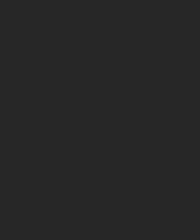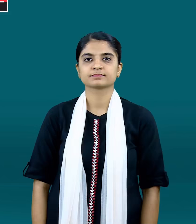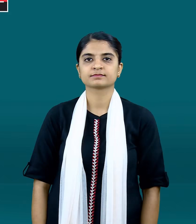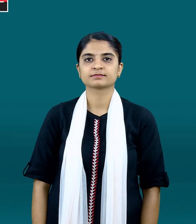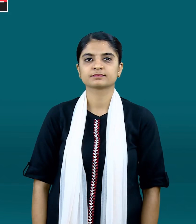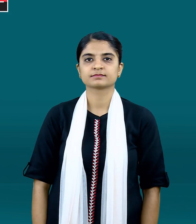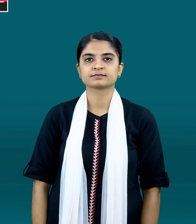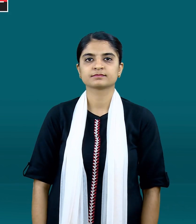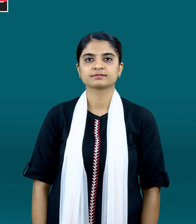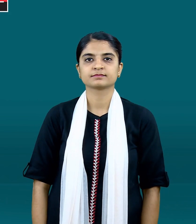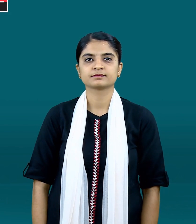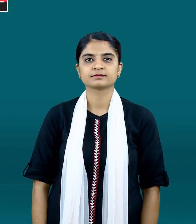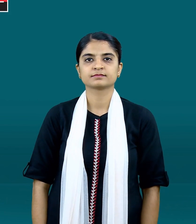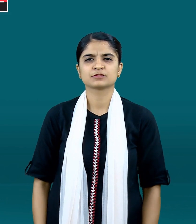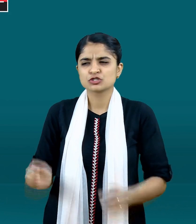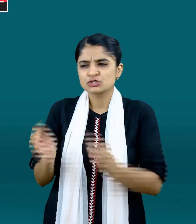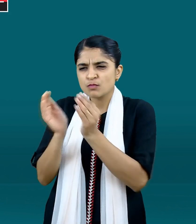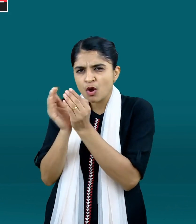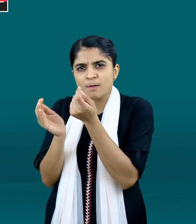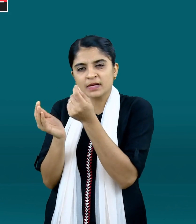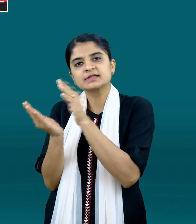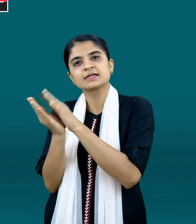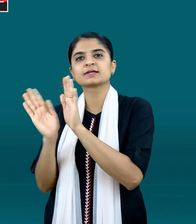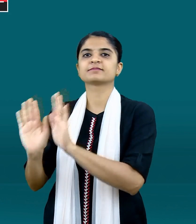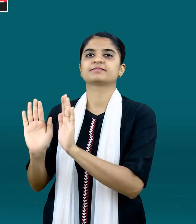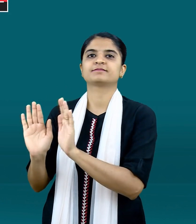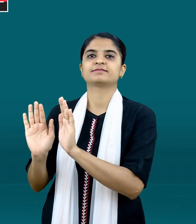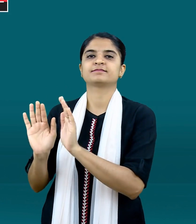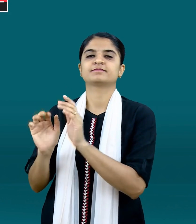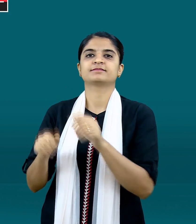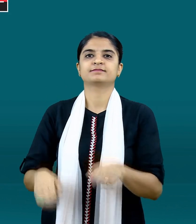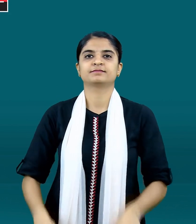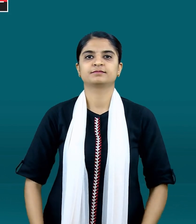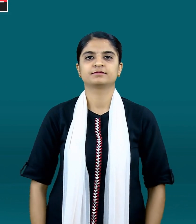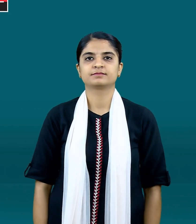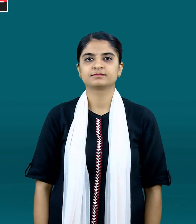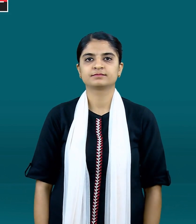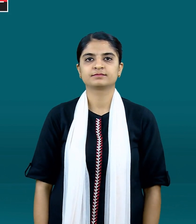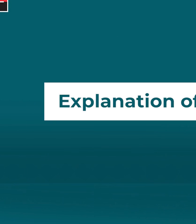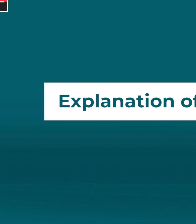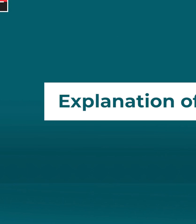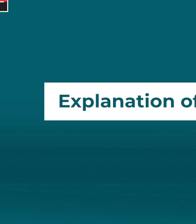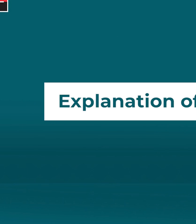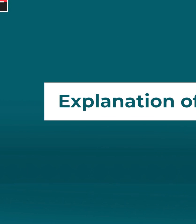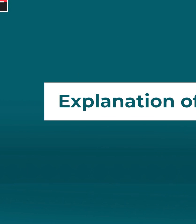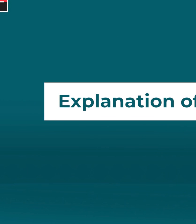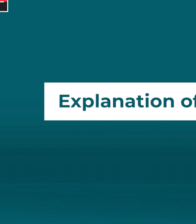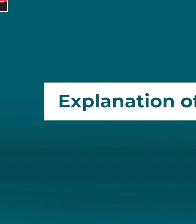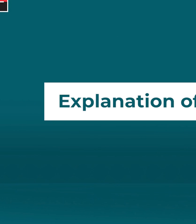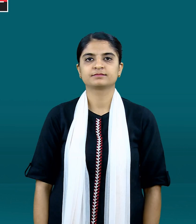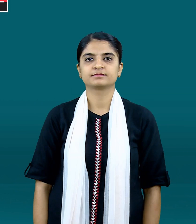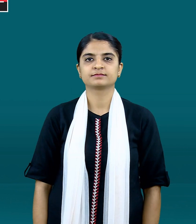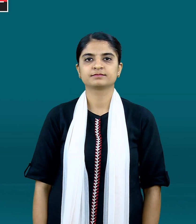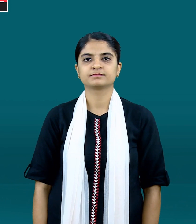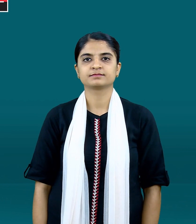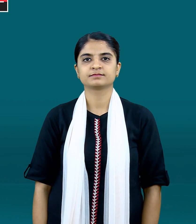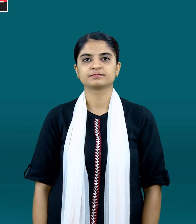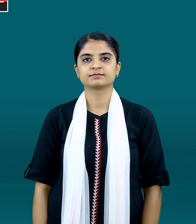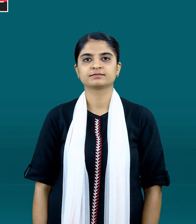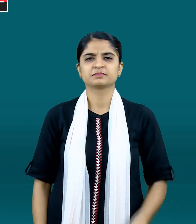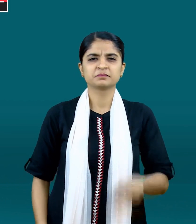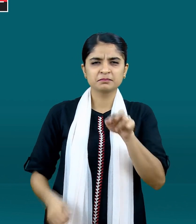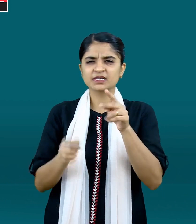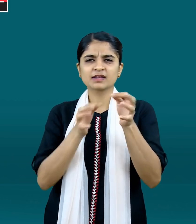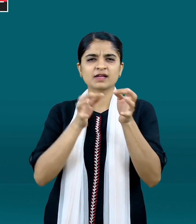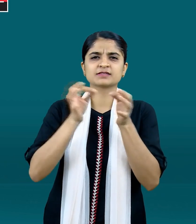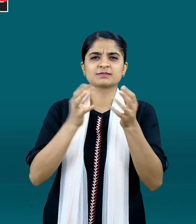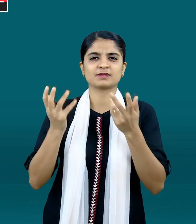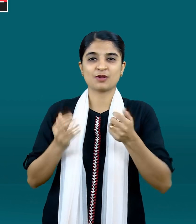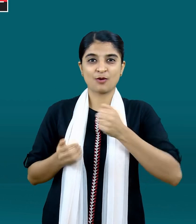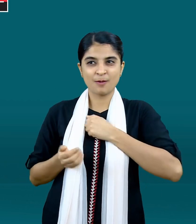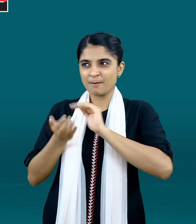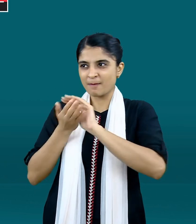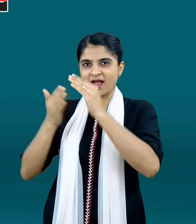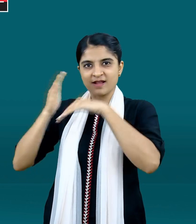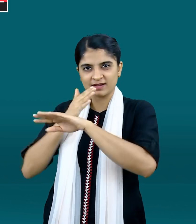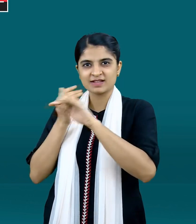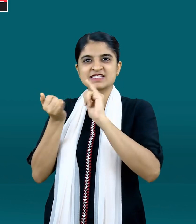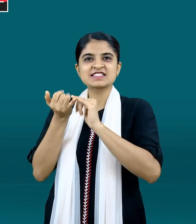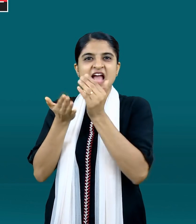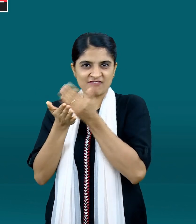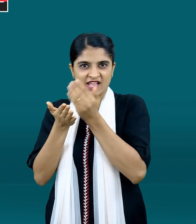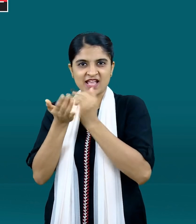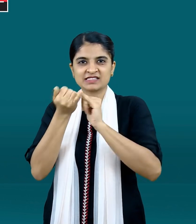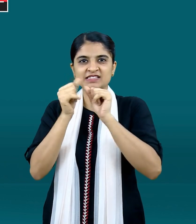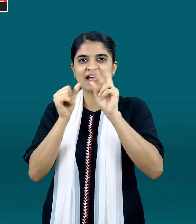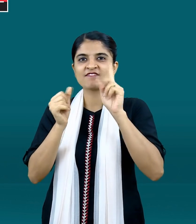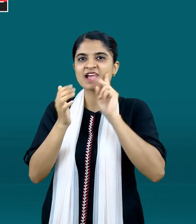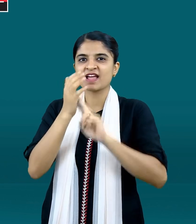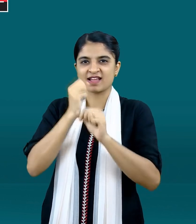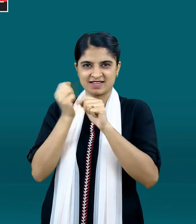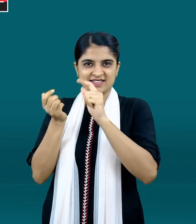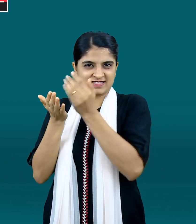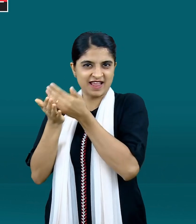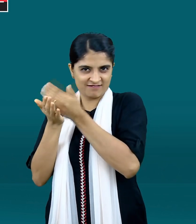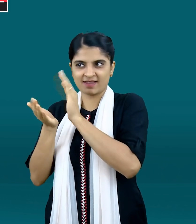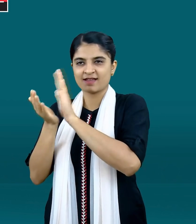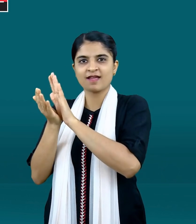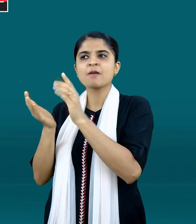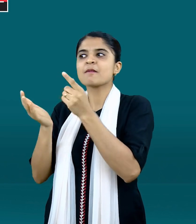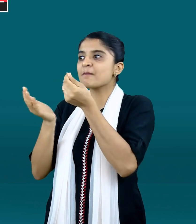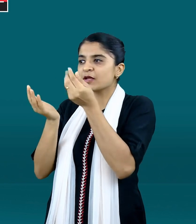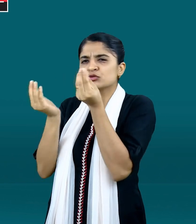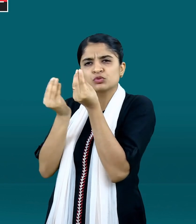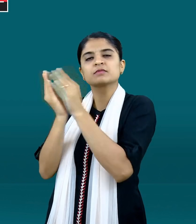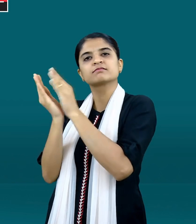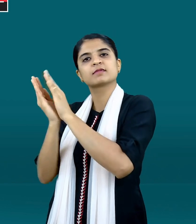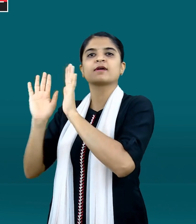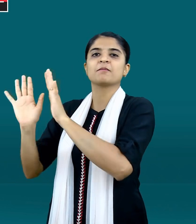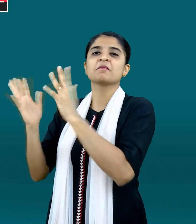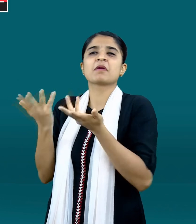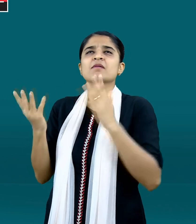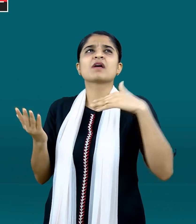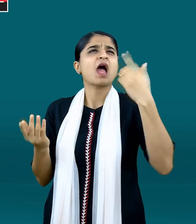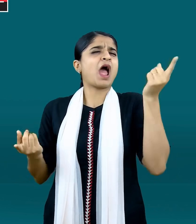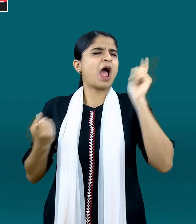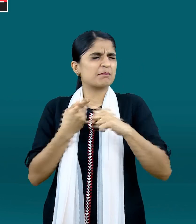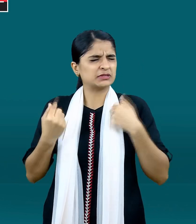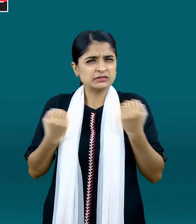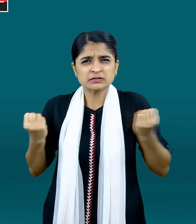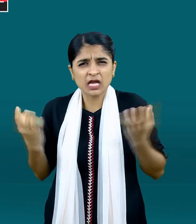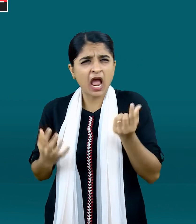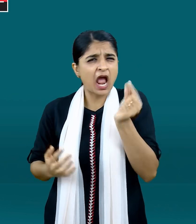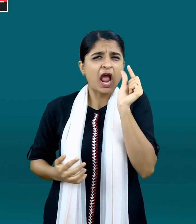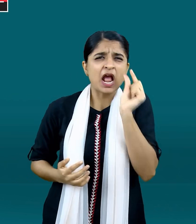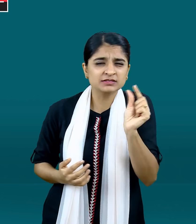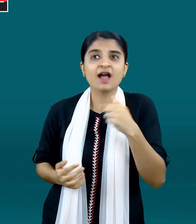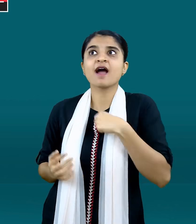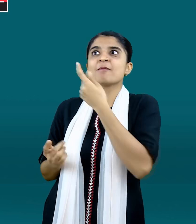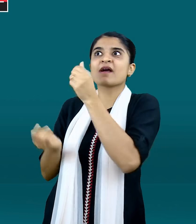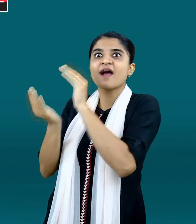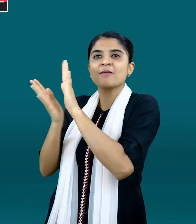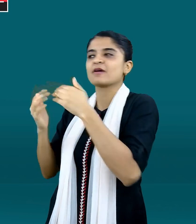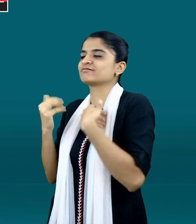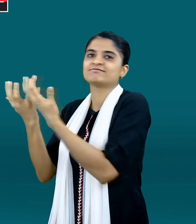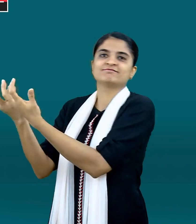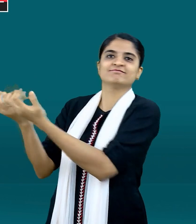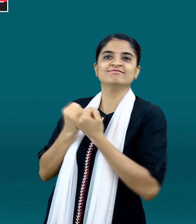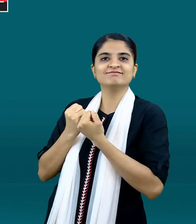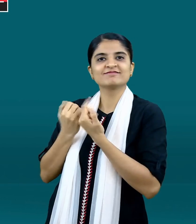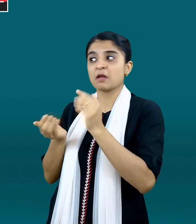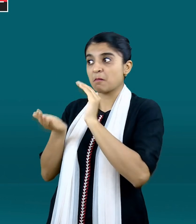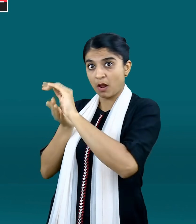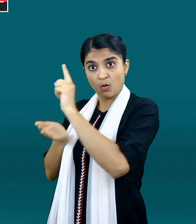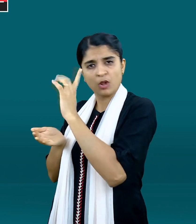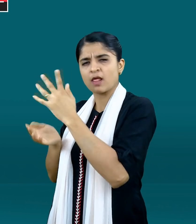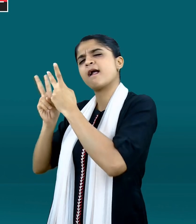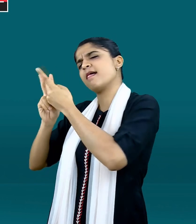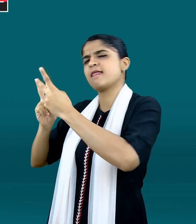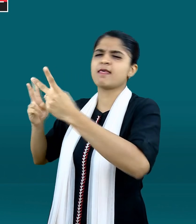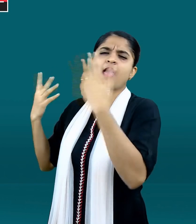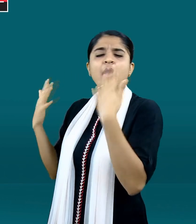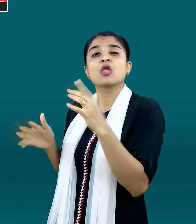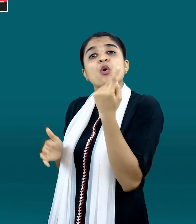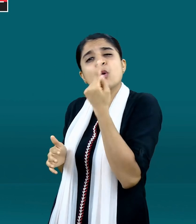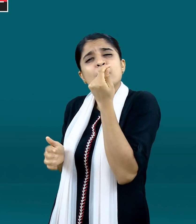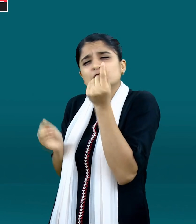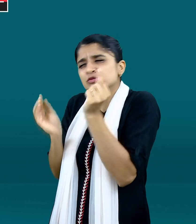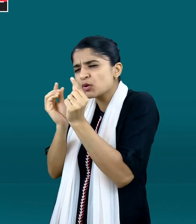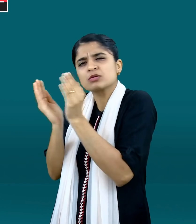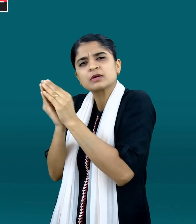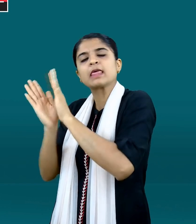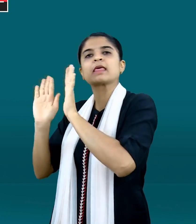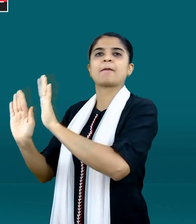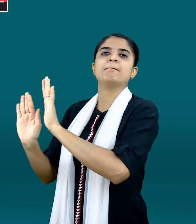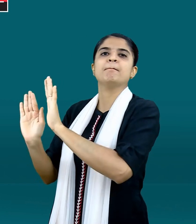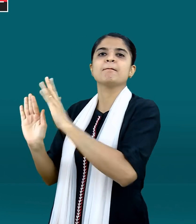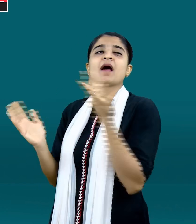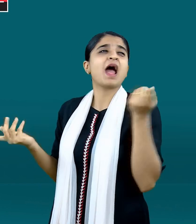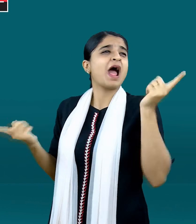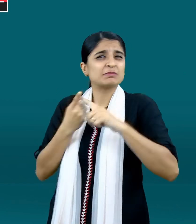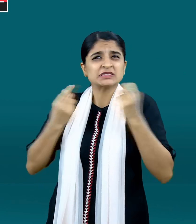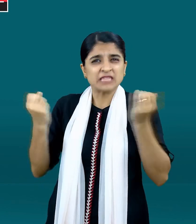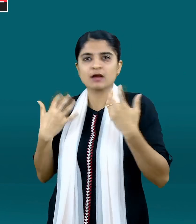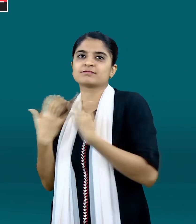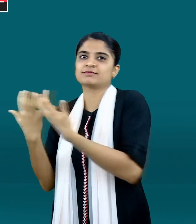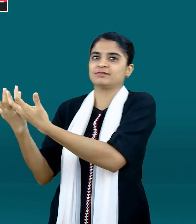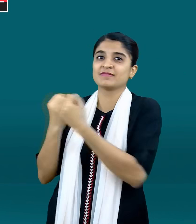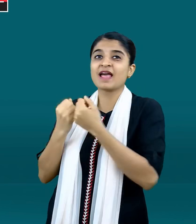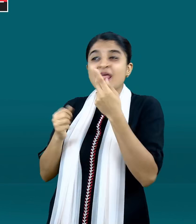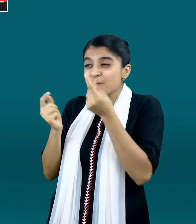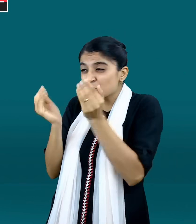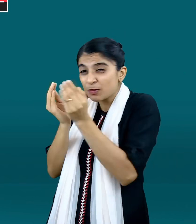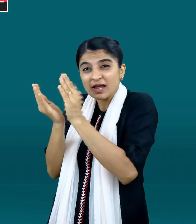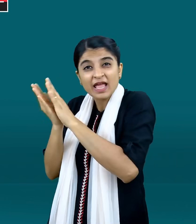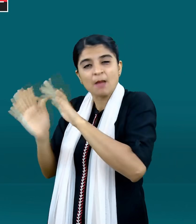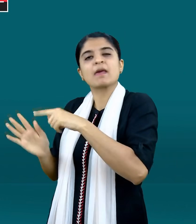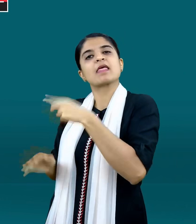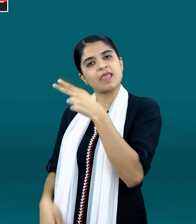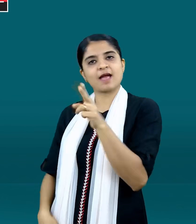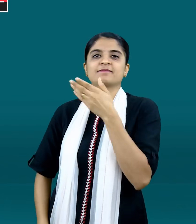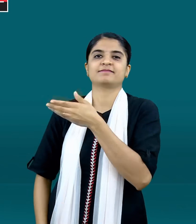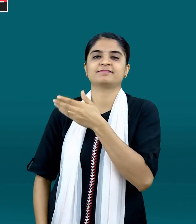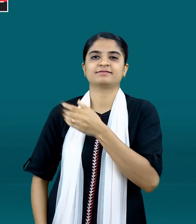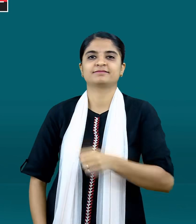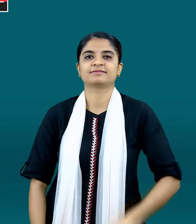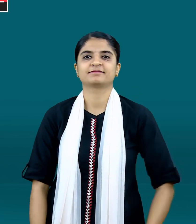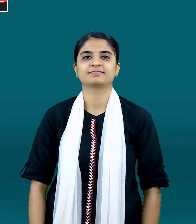Reserve Fund